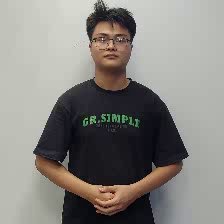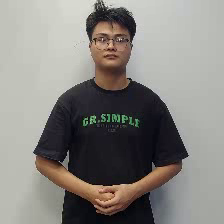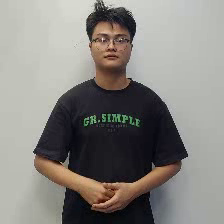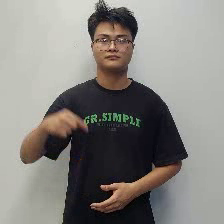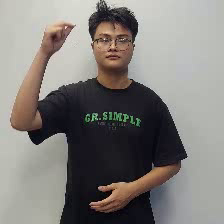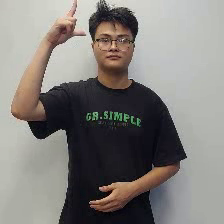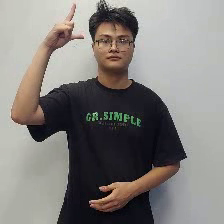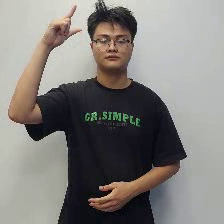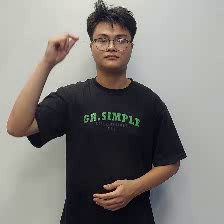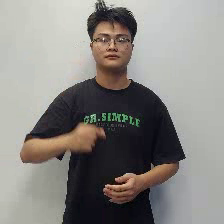Thức dậy